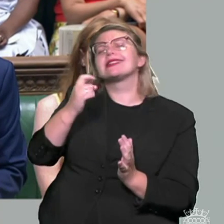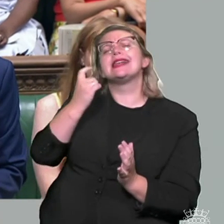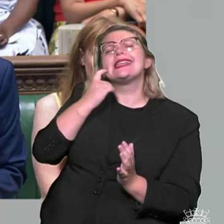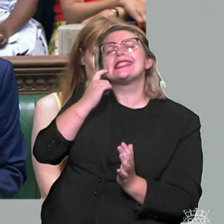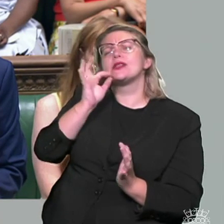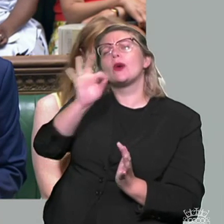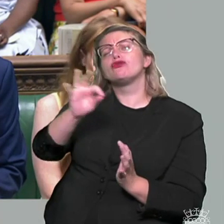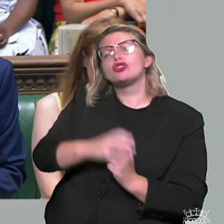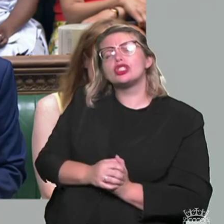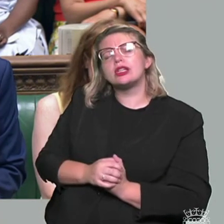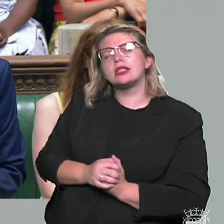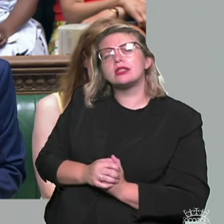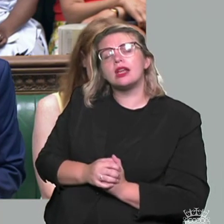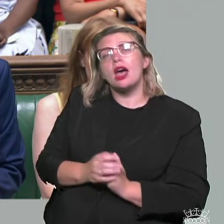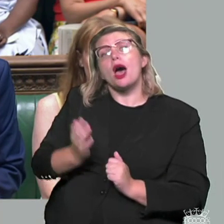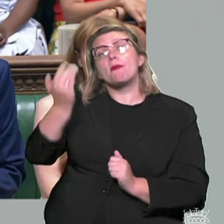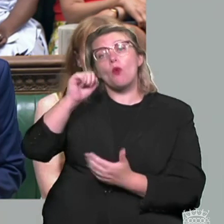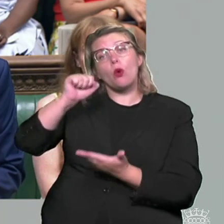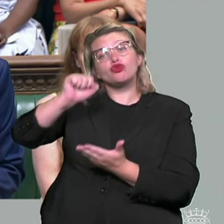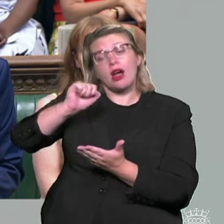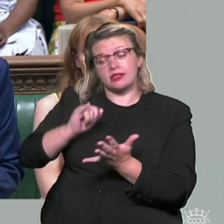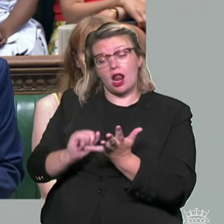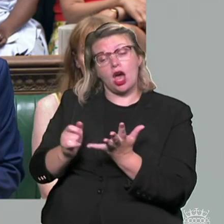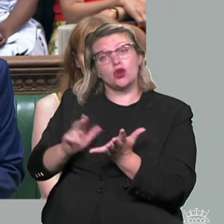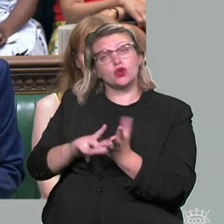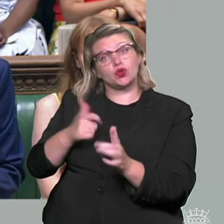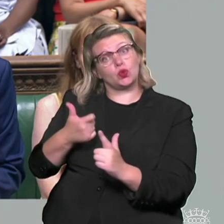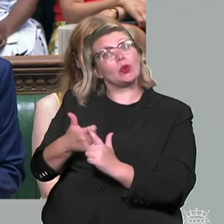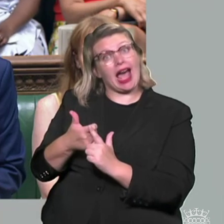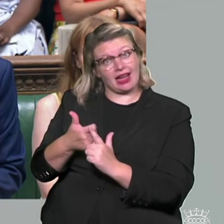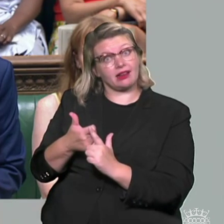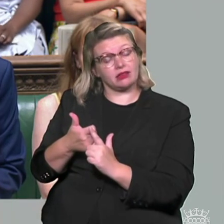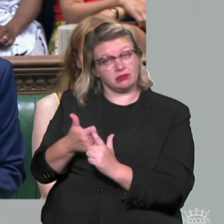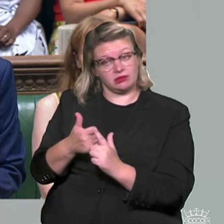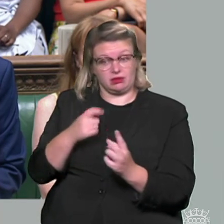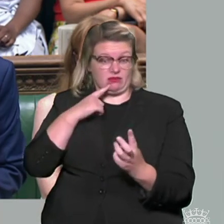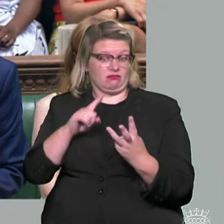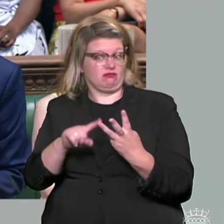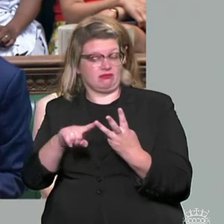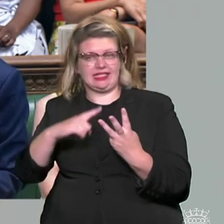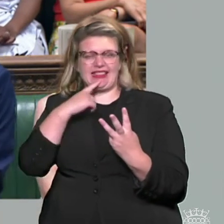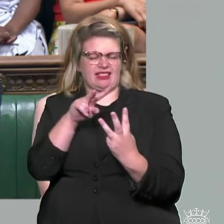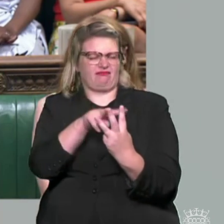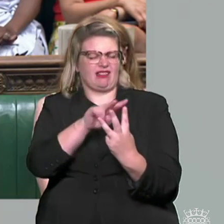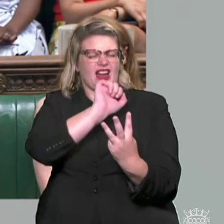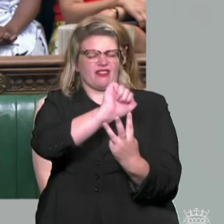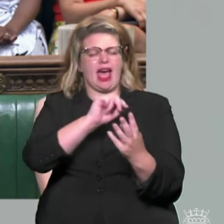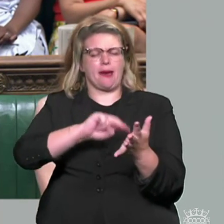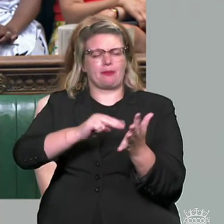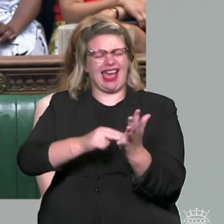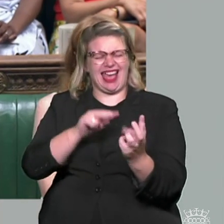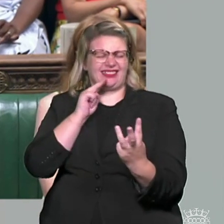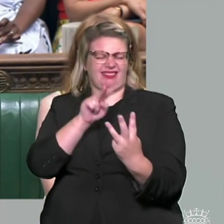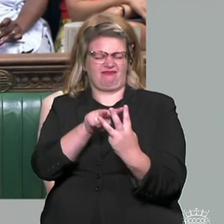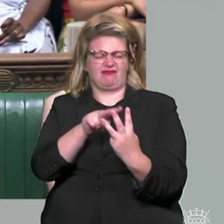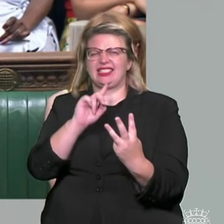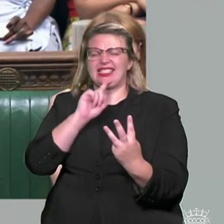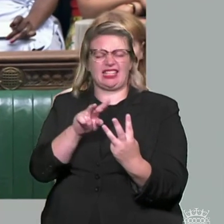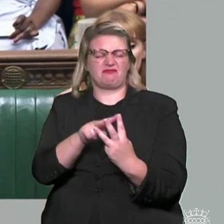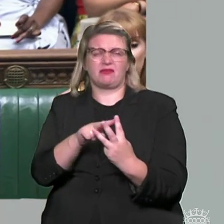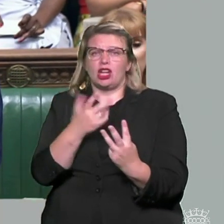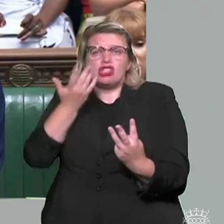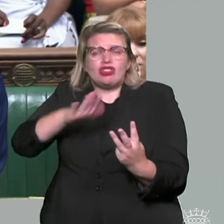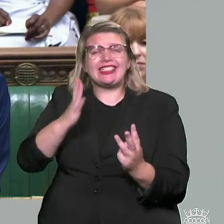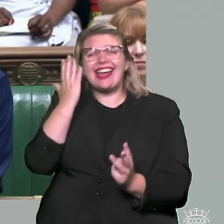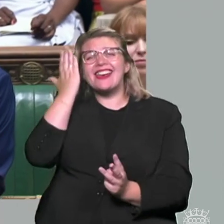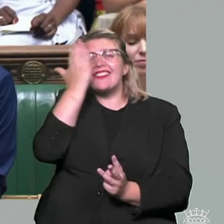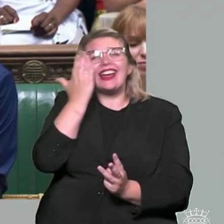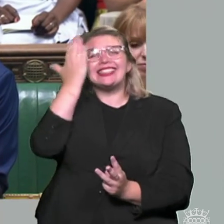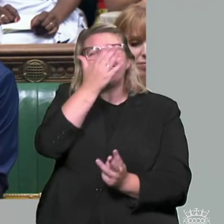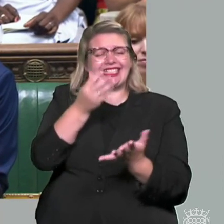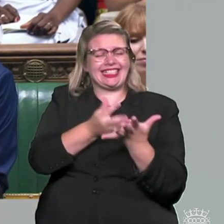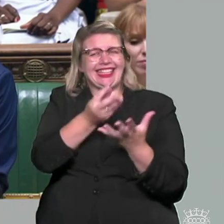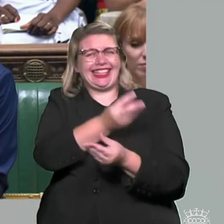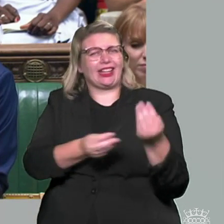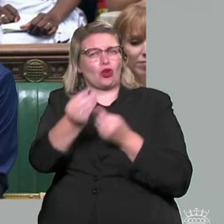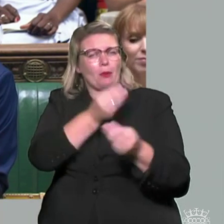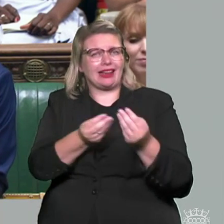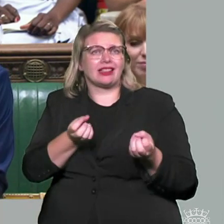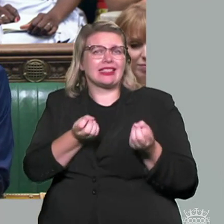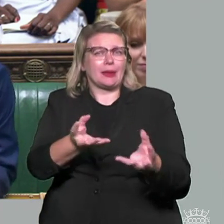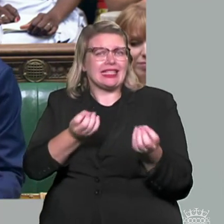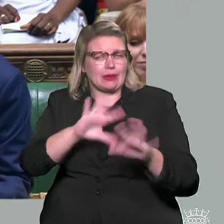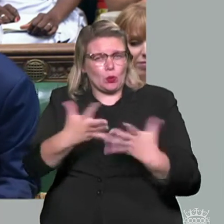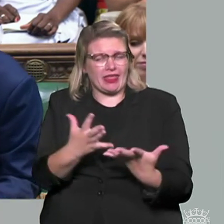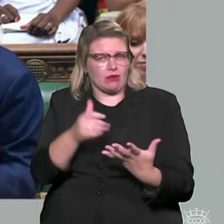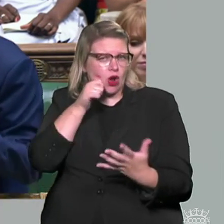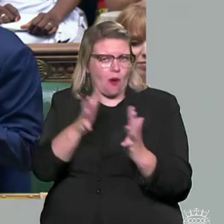Does he agree with his former Chancellor that plans put forward by the other candidates are nothing more than the “fantasy economics of unfunded” spending “promises”?